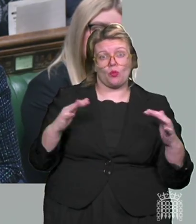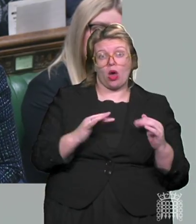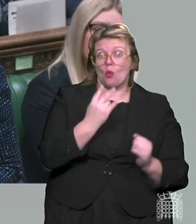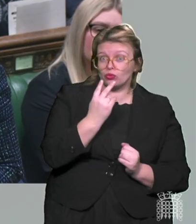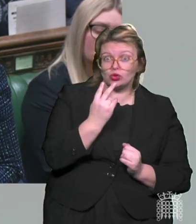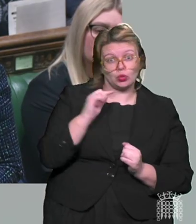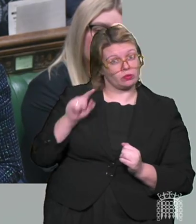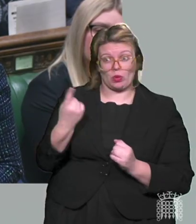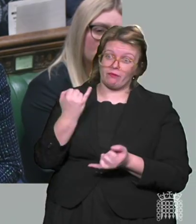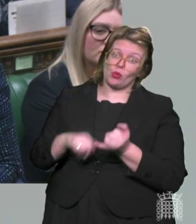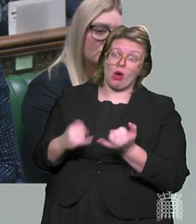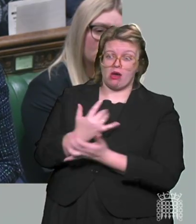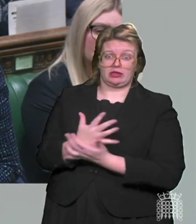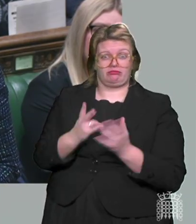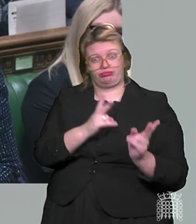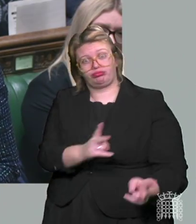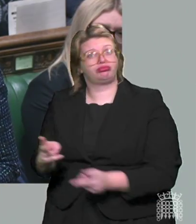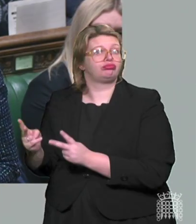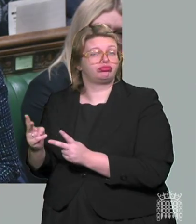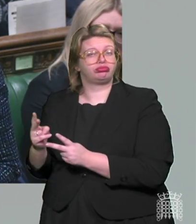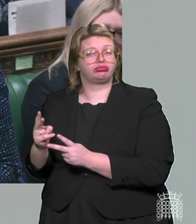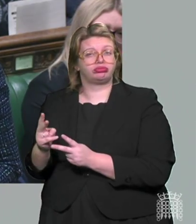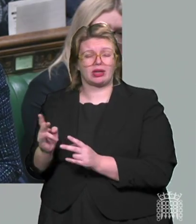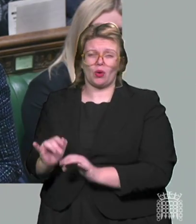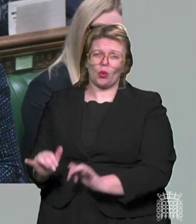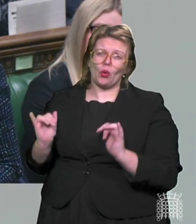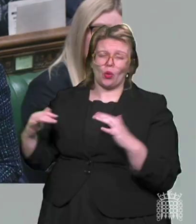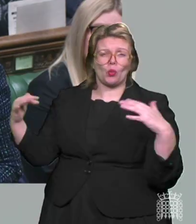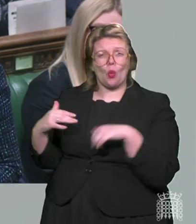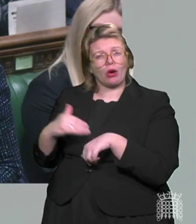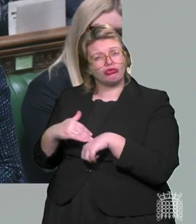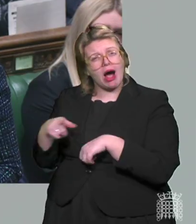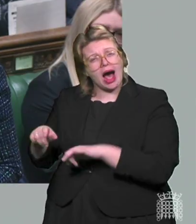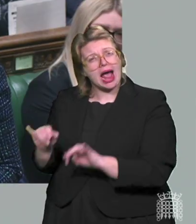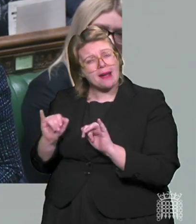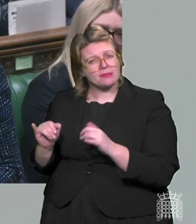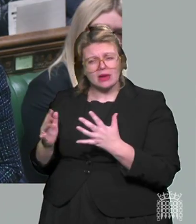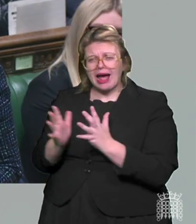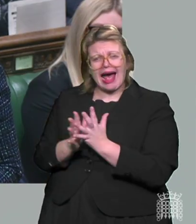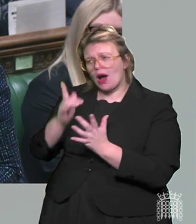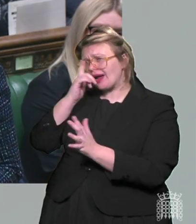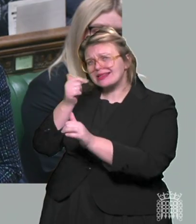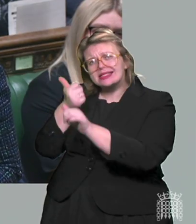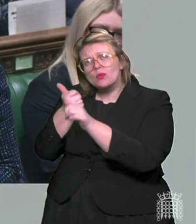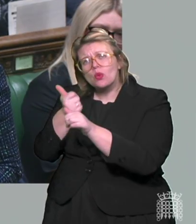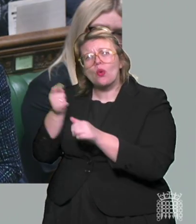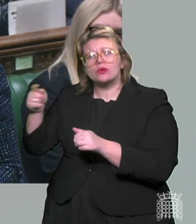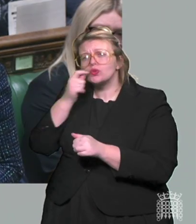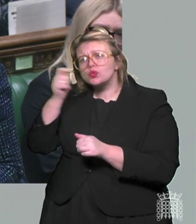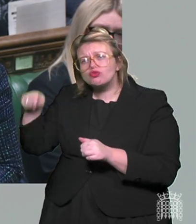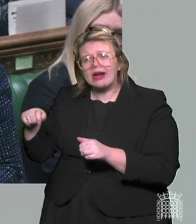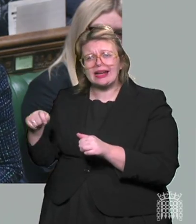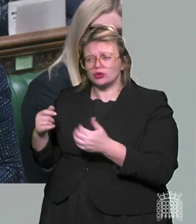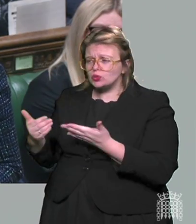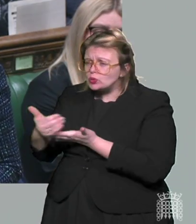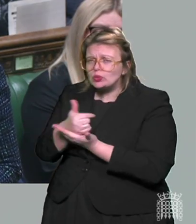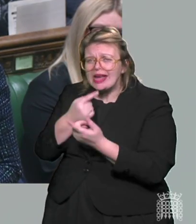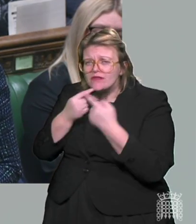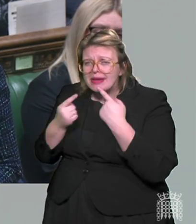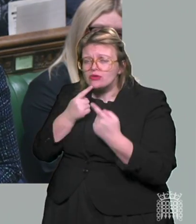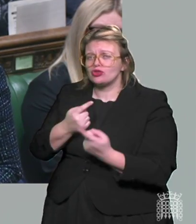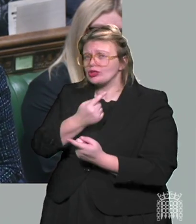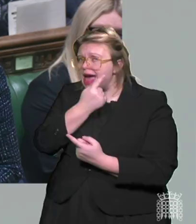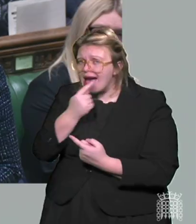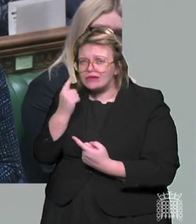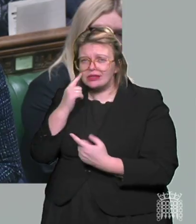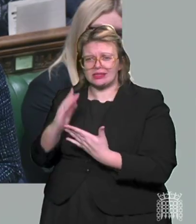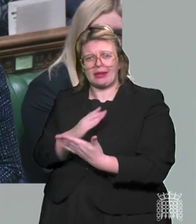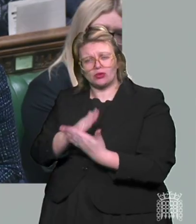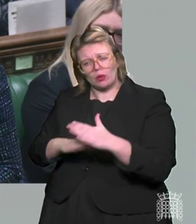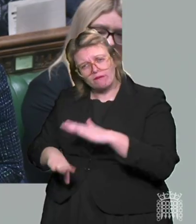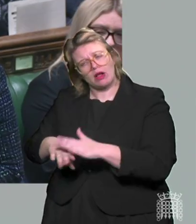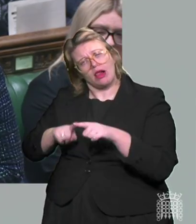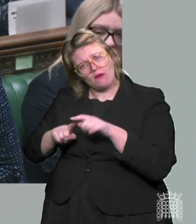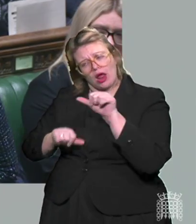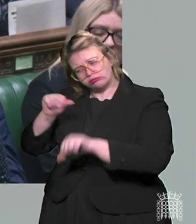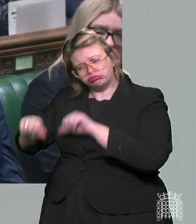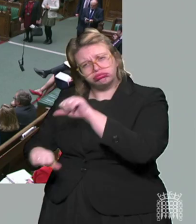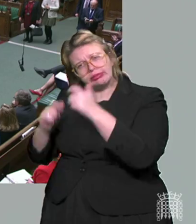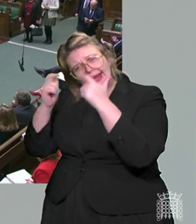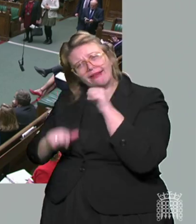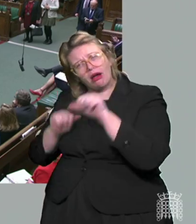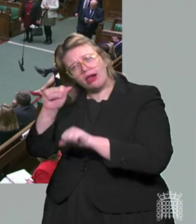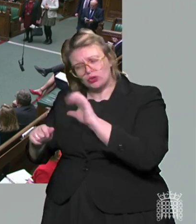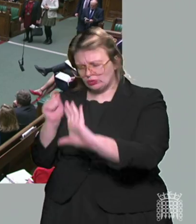Given that the UK will host a major international meeting on war crimes in March, what further support will the Attorney General give on information sharing and testimonial gathering, and on ensuring that legal expertise will be fully utilised to hold Russian war criminals to account?